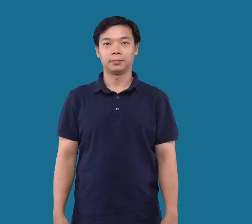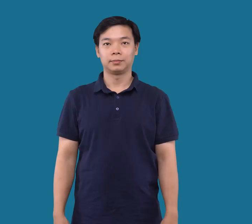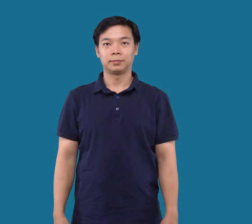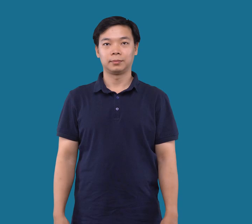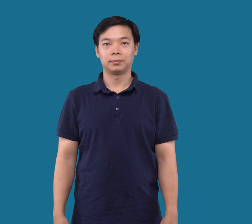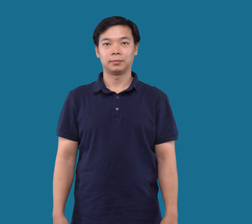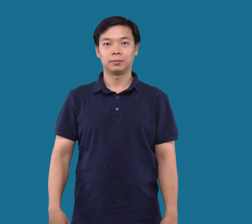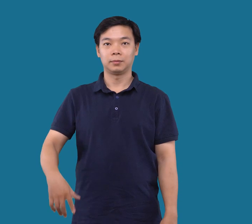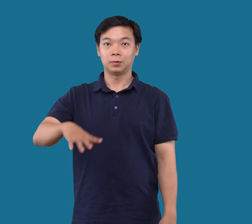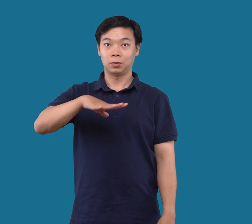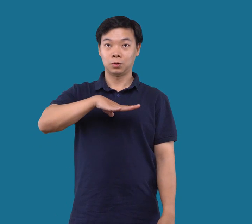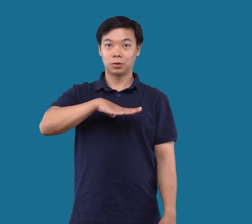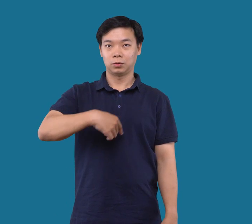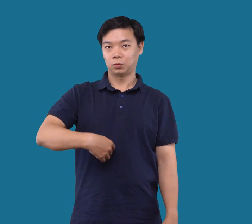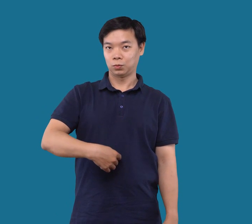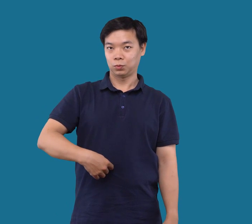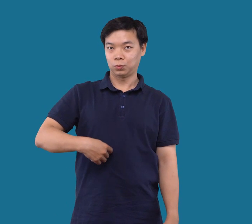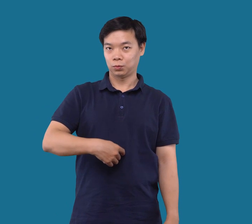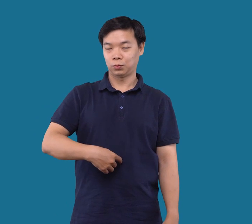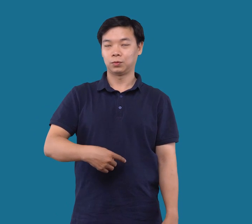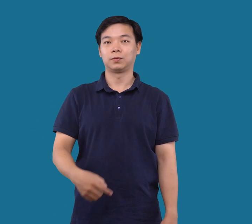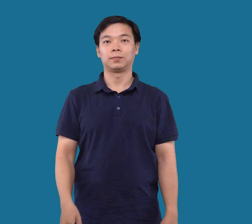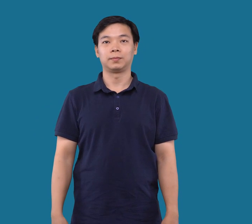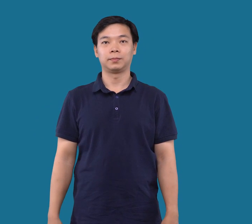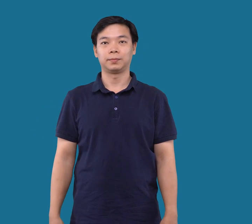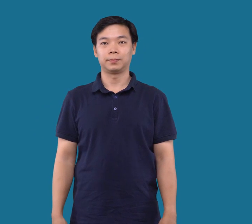con đẻ